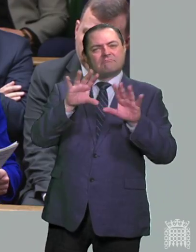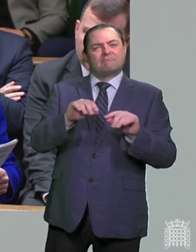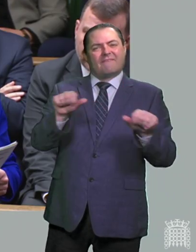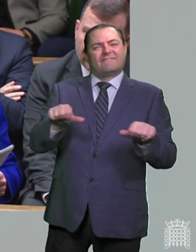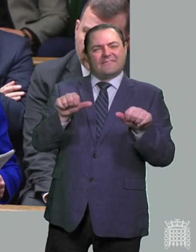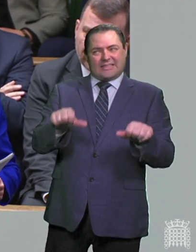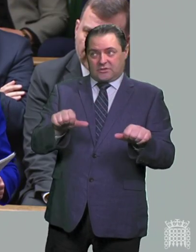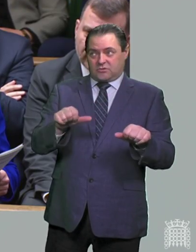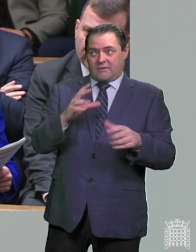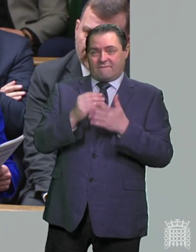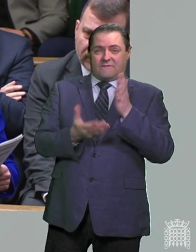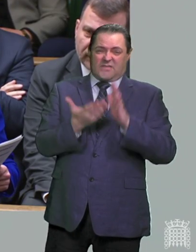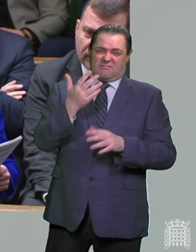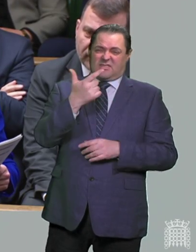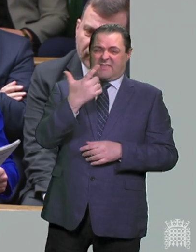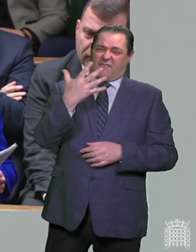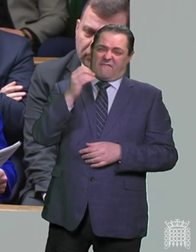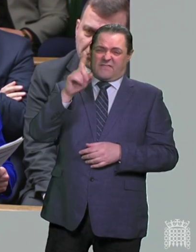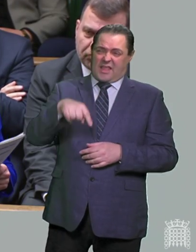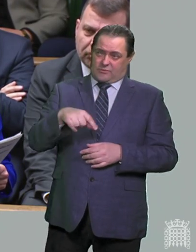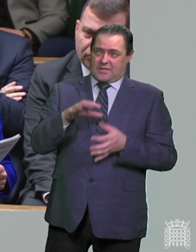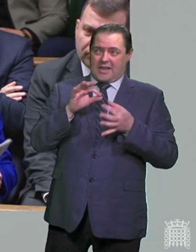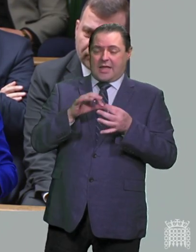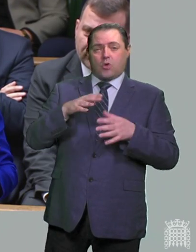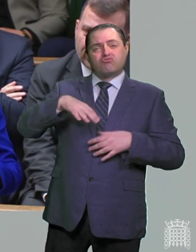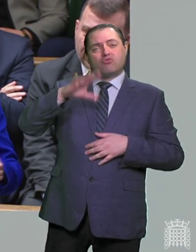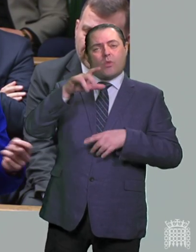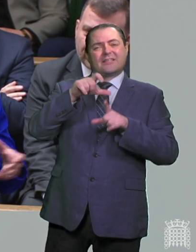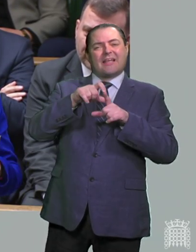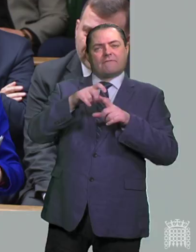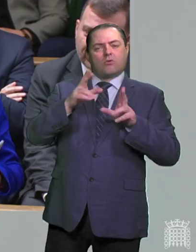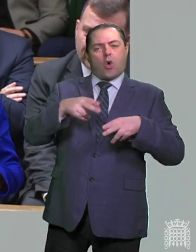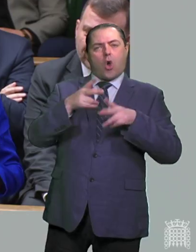To date, he has raised more than £750,000 for the excellent North Devon Hospice.